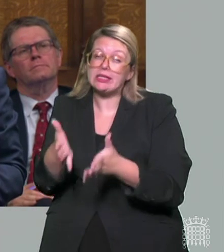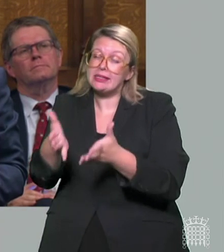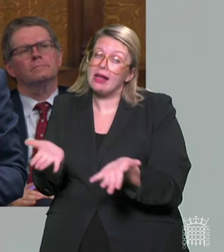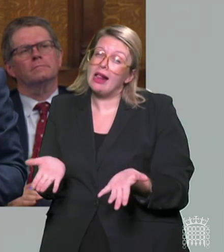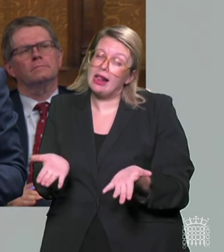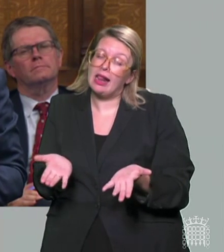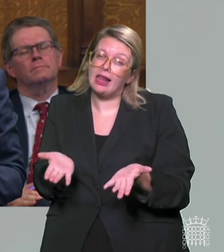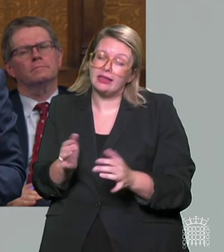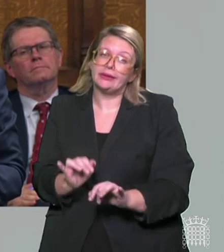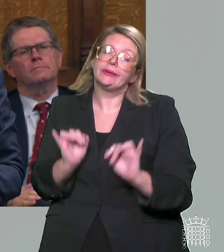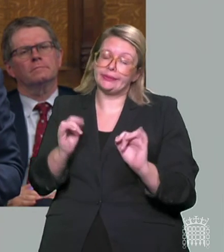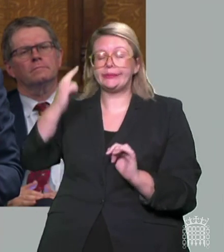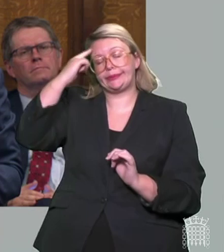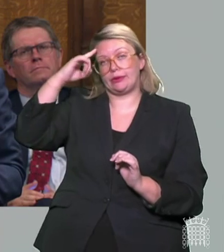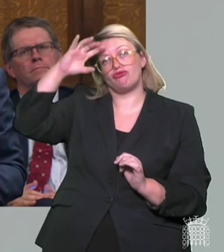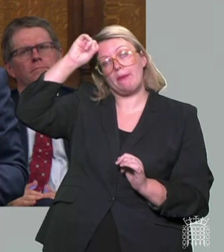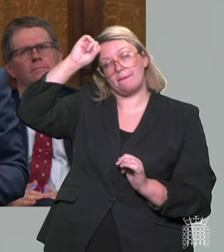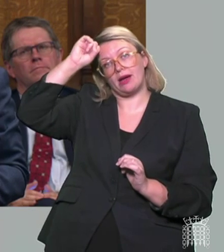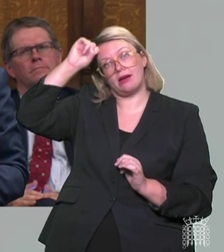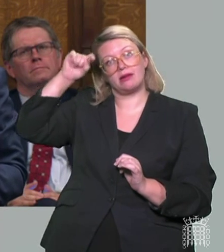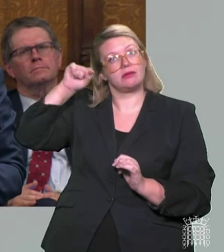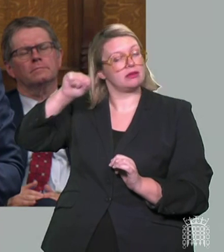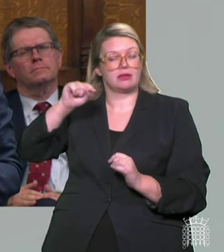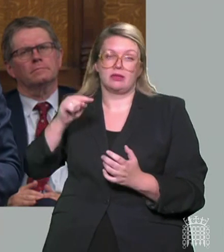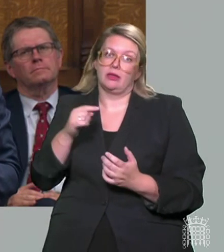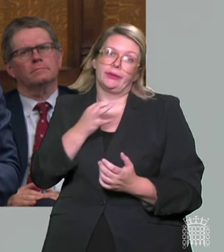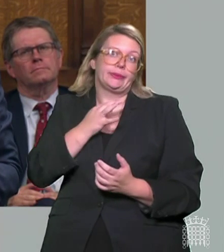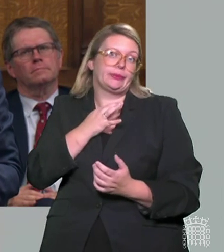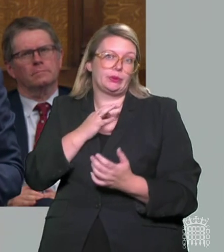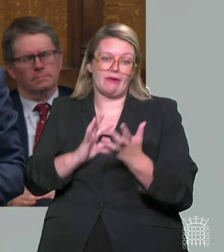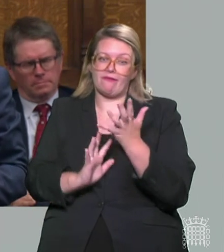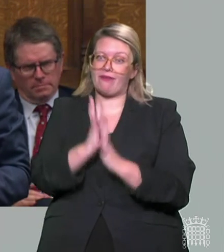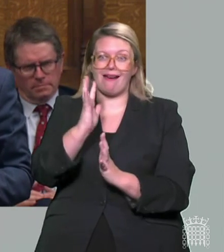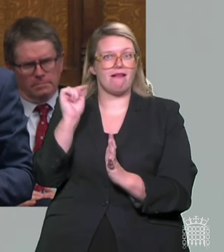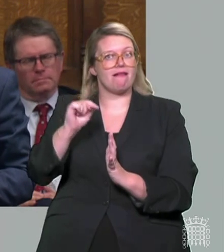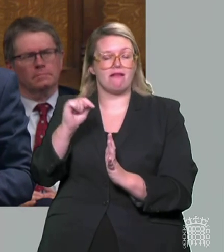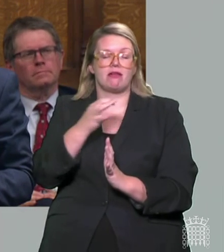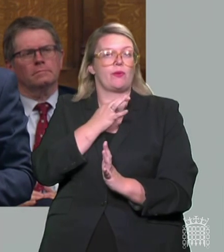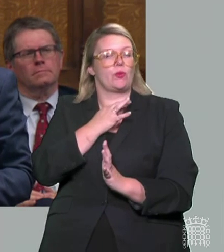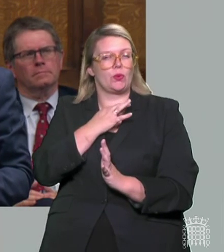This is a timely reminder of the dangerous work undertaken by the fire service.